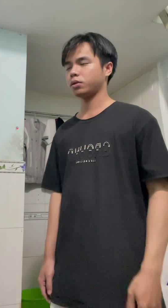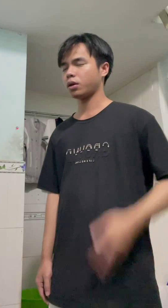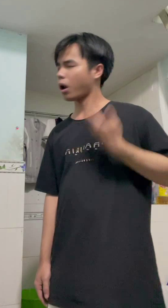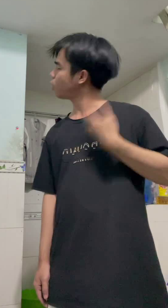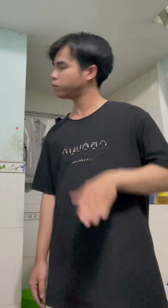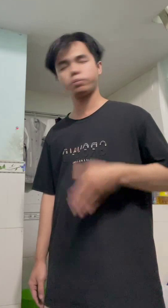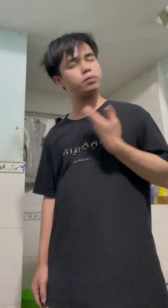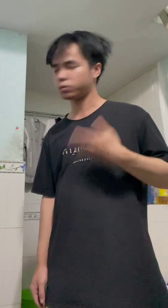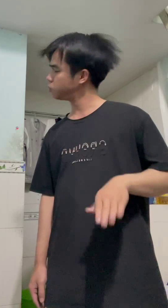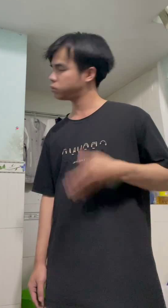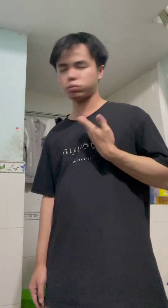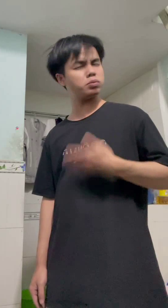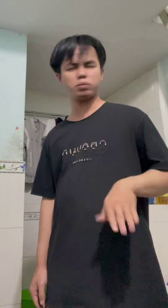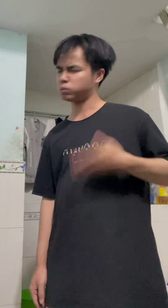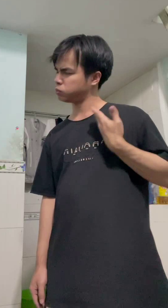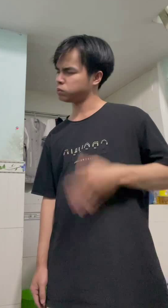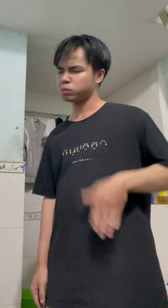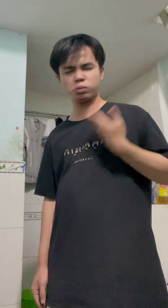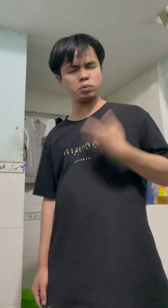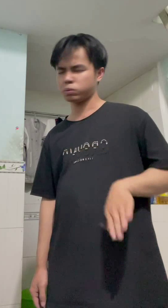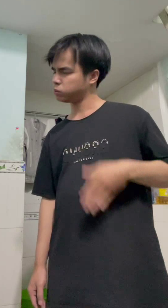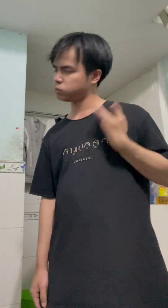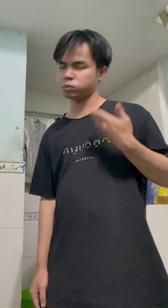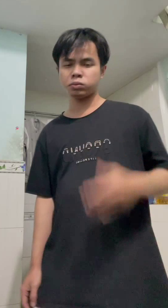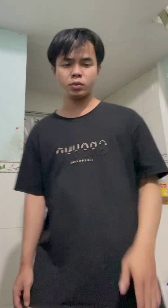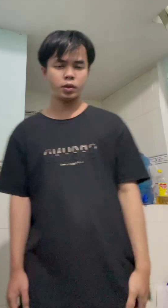nong